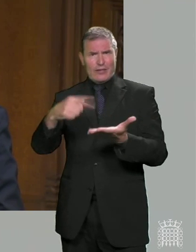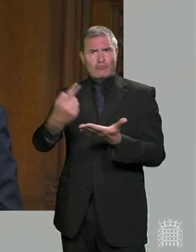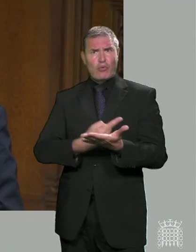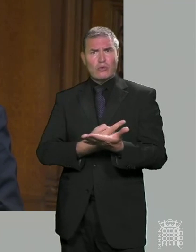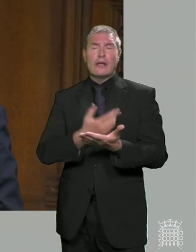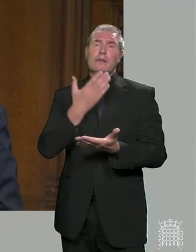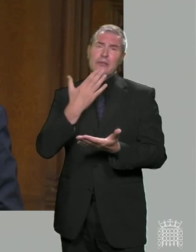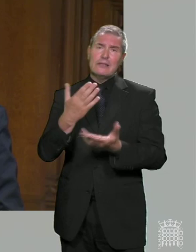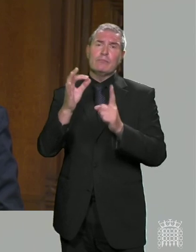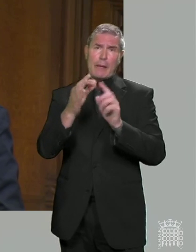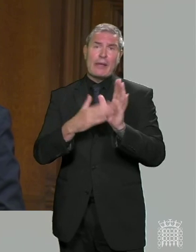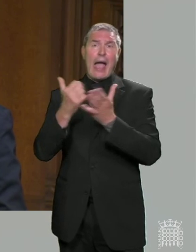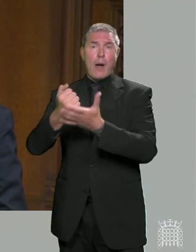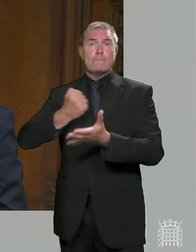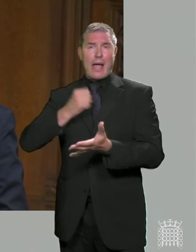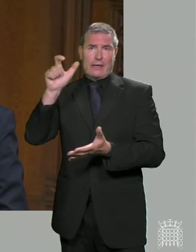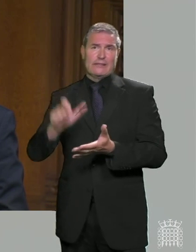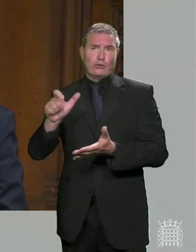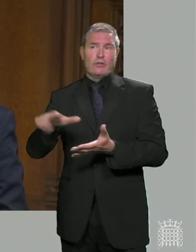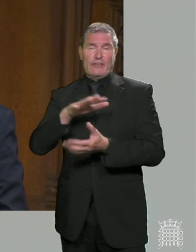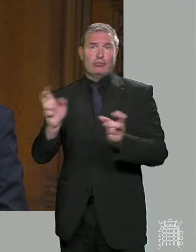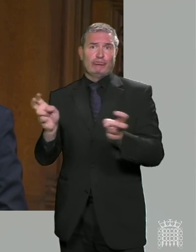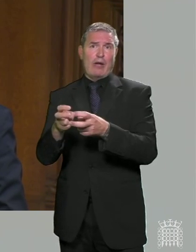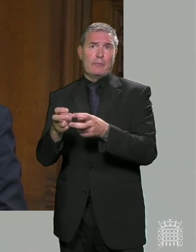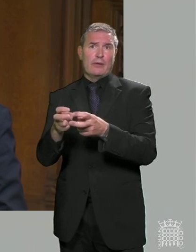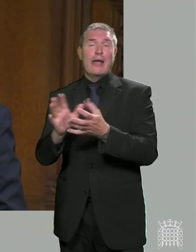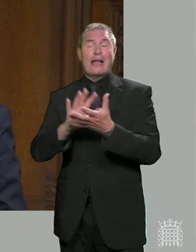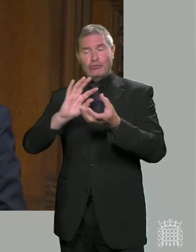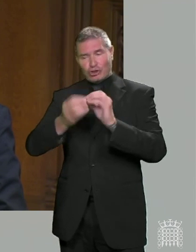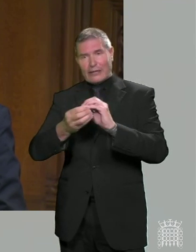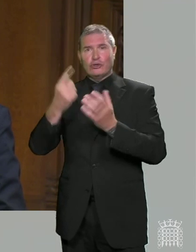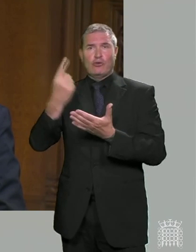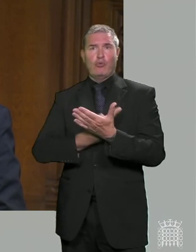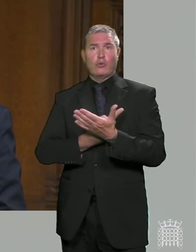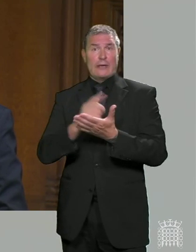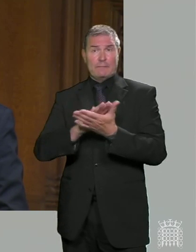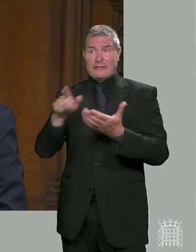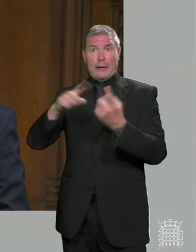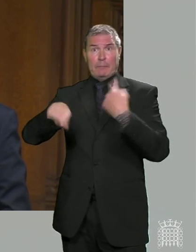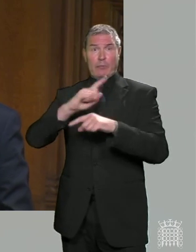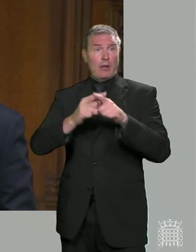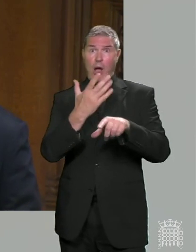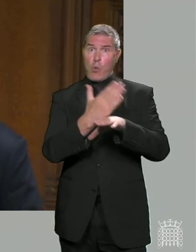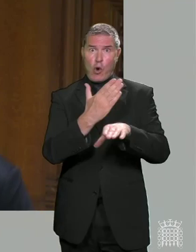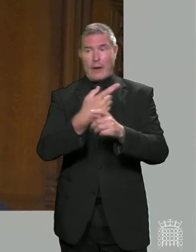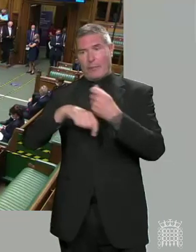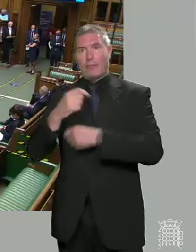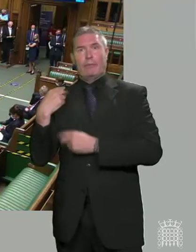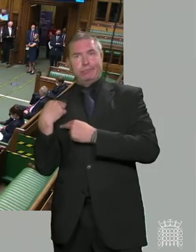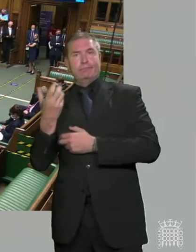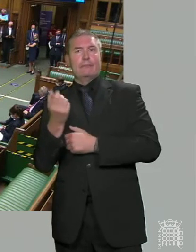Can the Prime Minister help my constituent out of this trap and fix these rules that are pushing people out of work and into poverty?